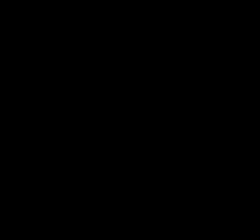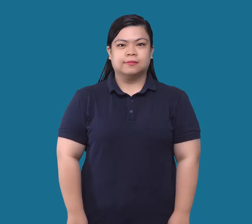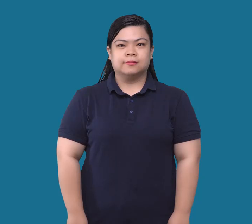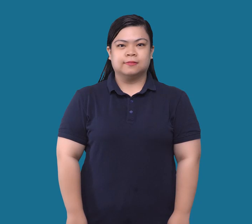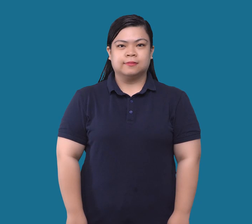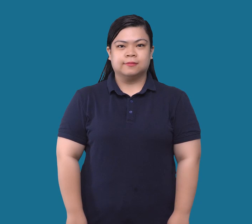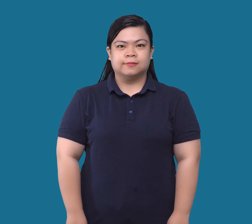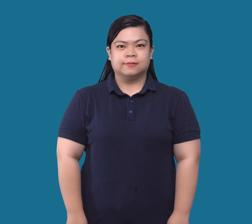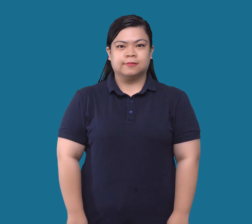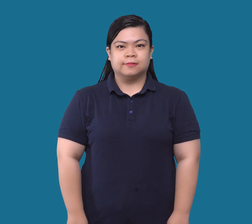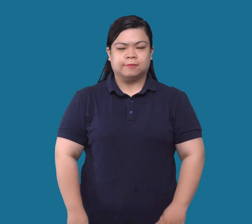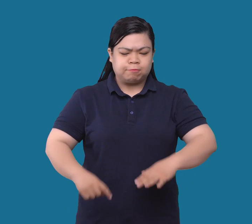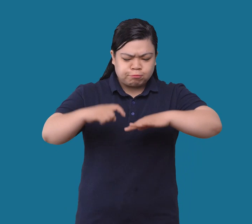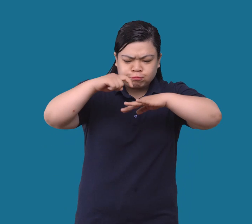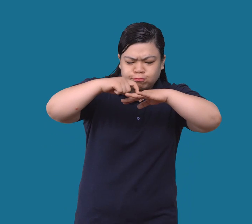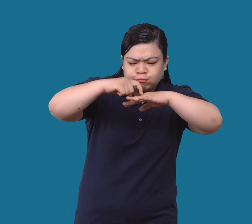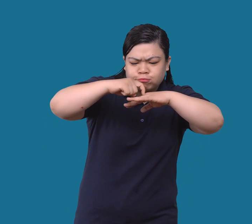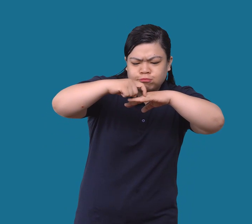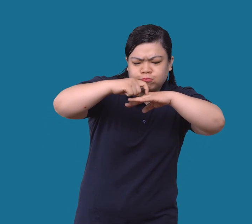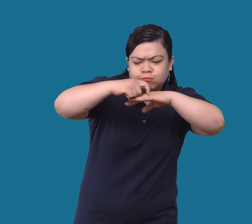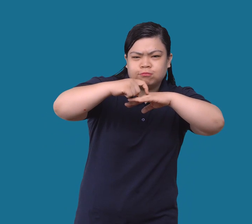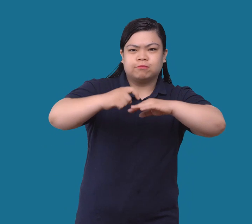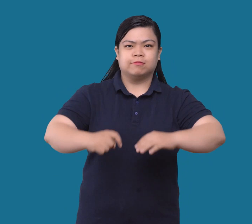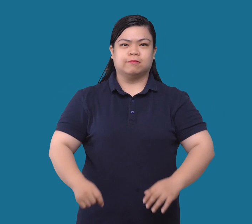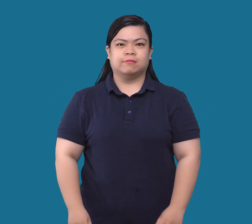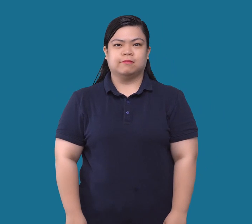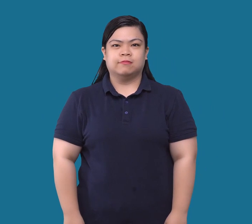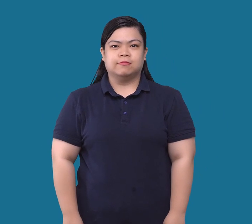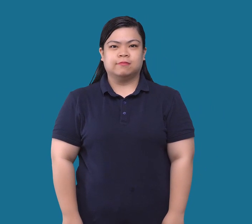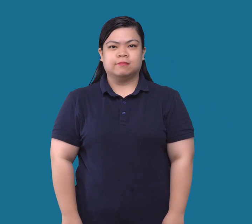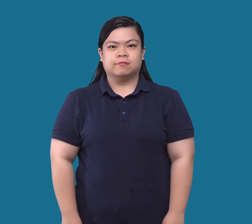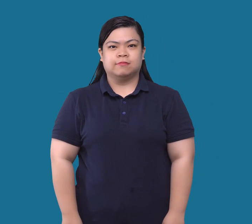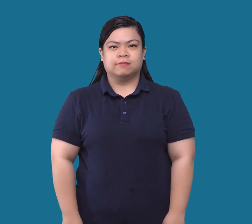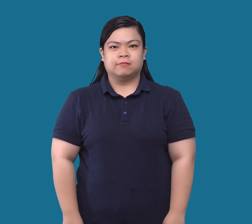thợ kim hoàn